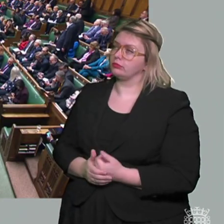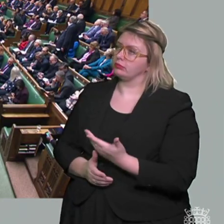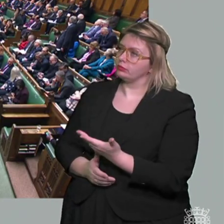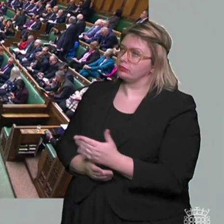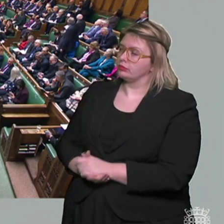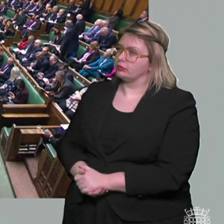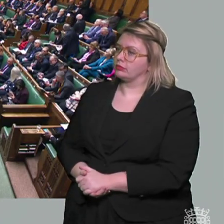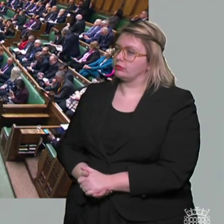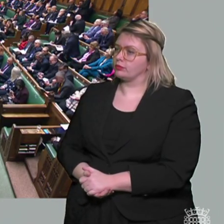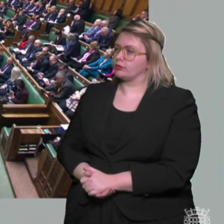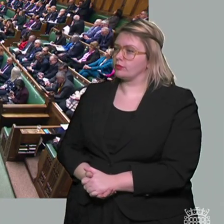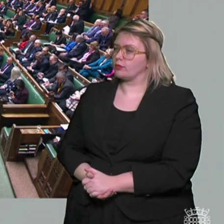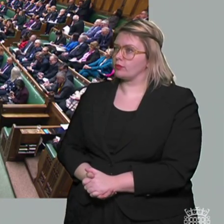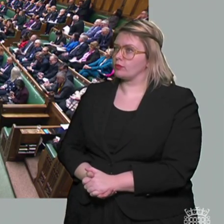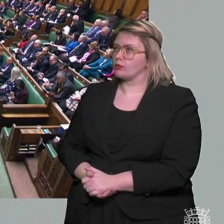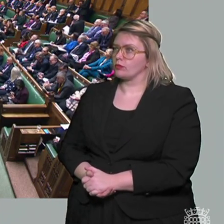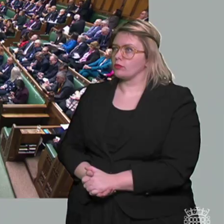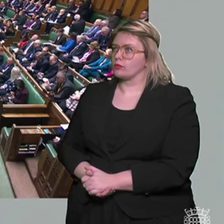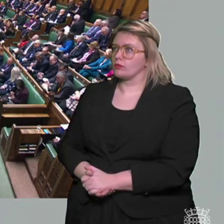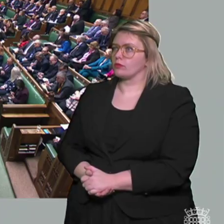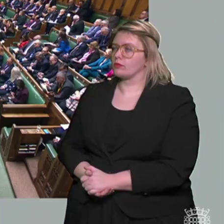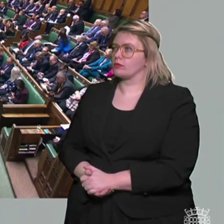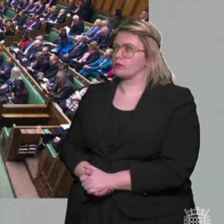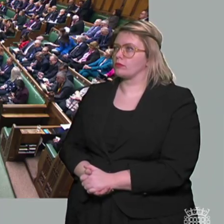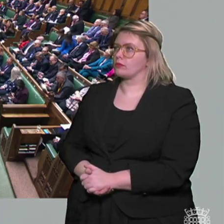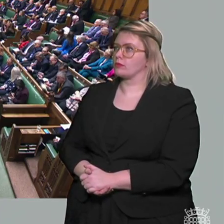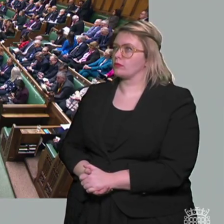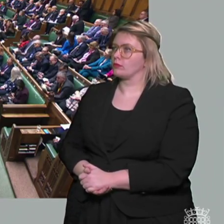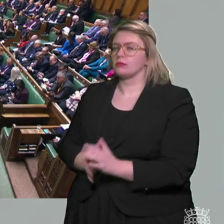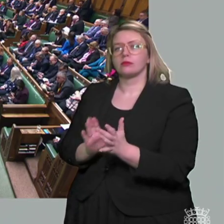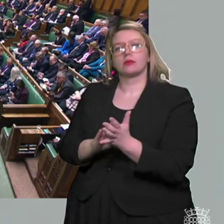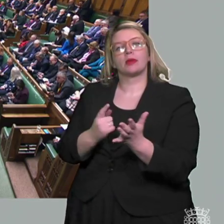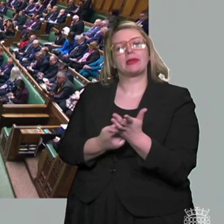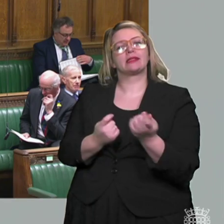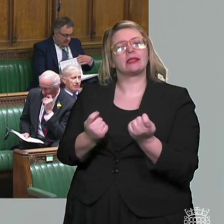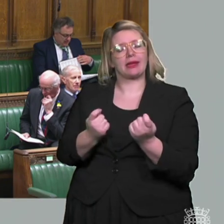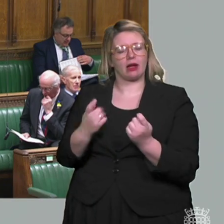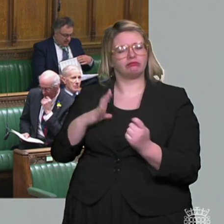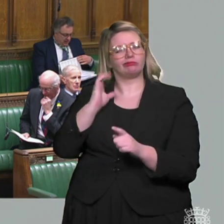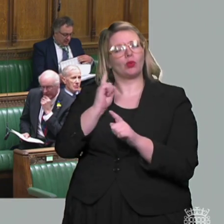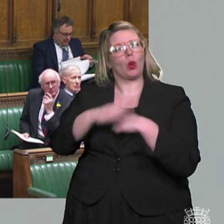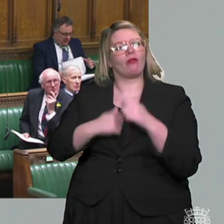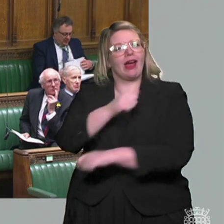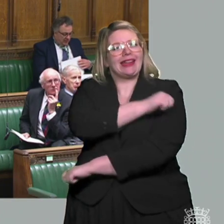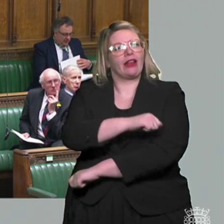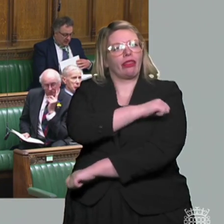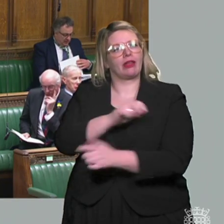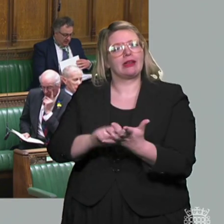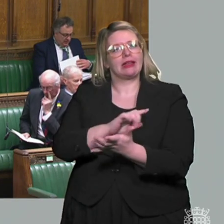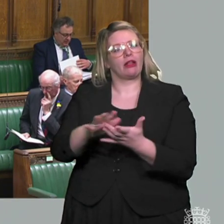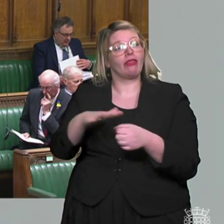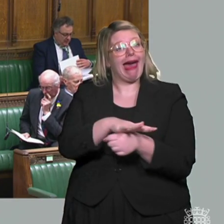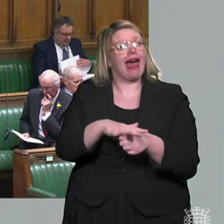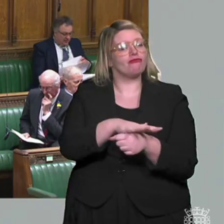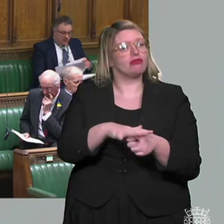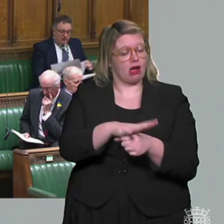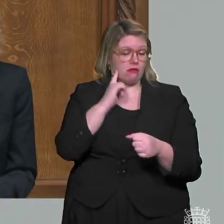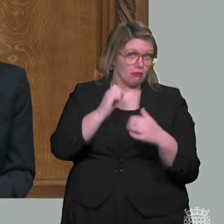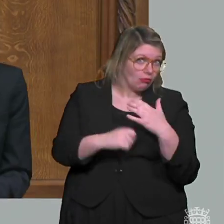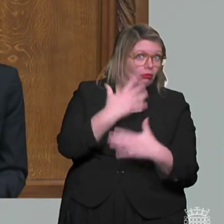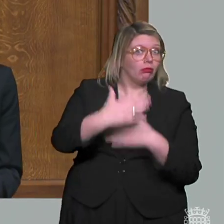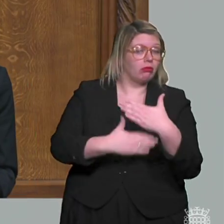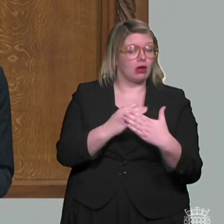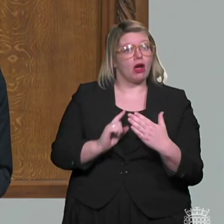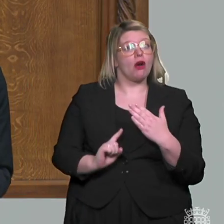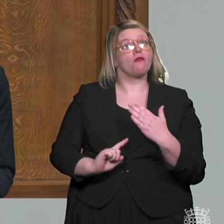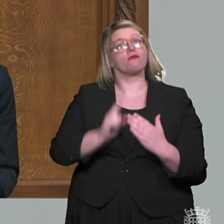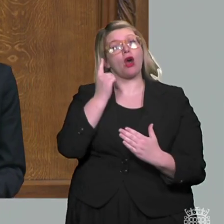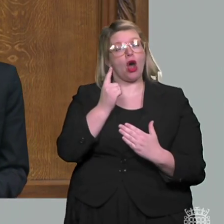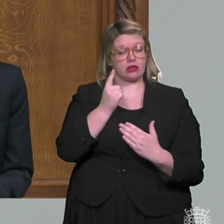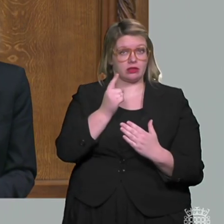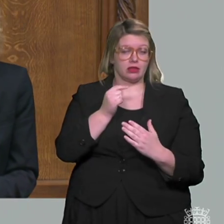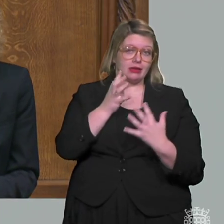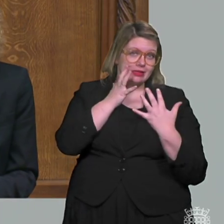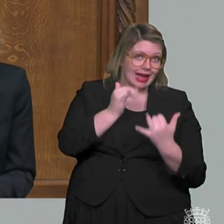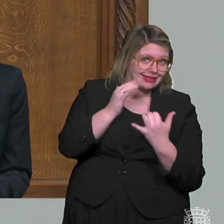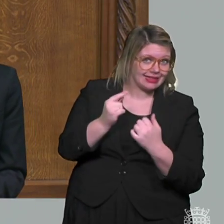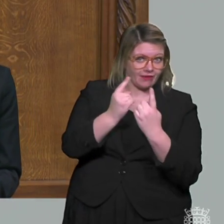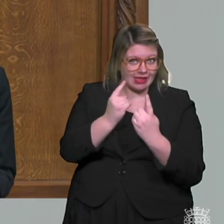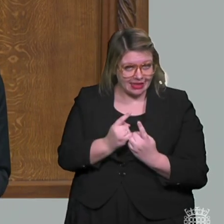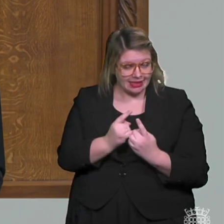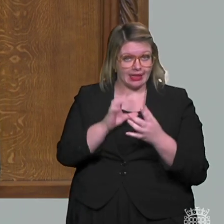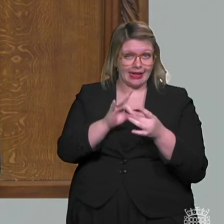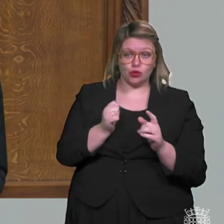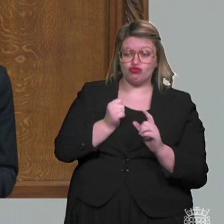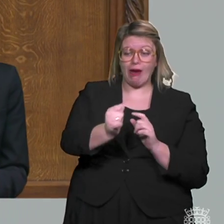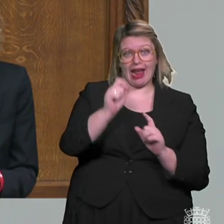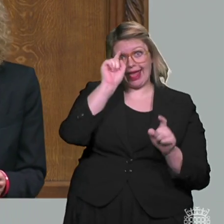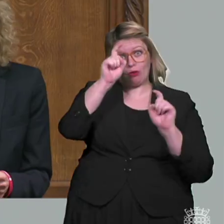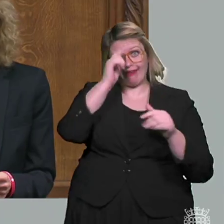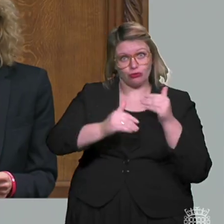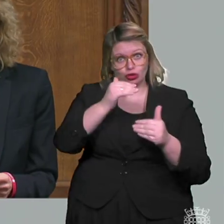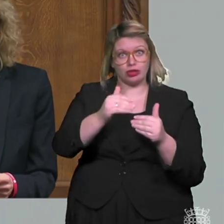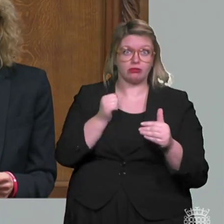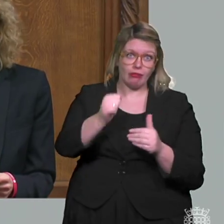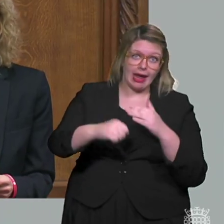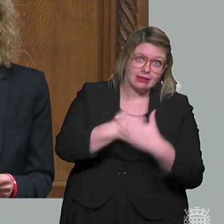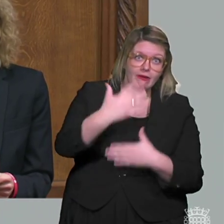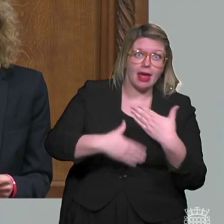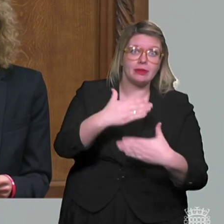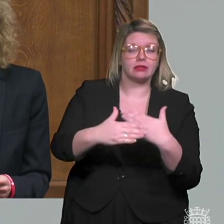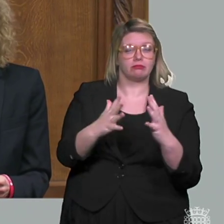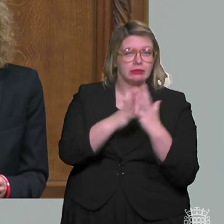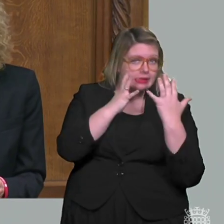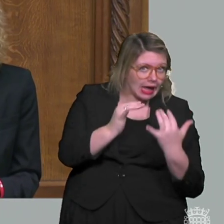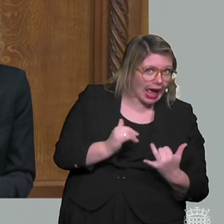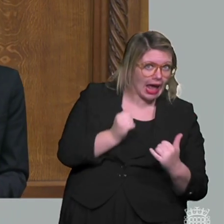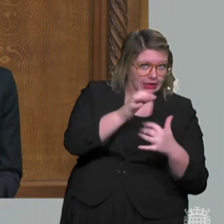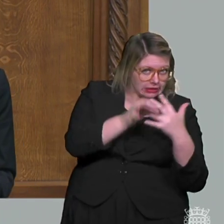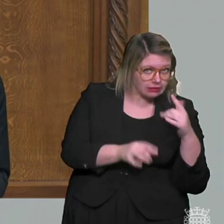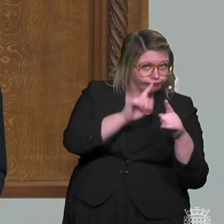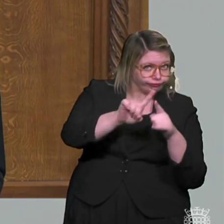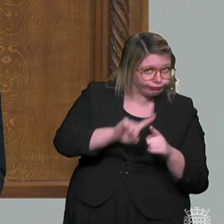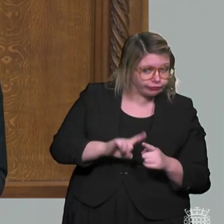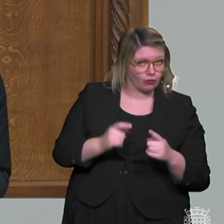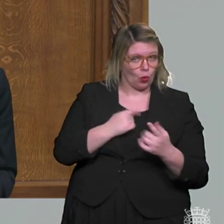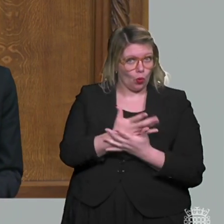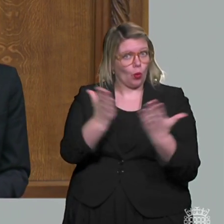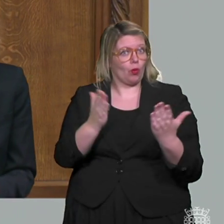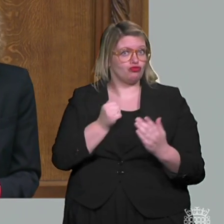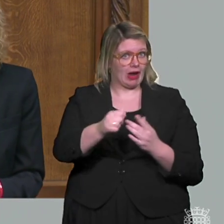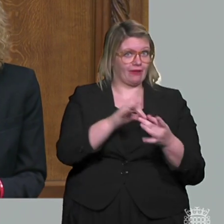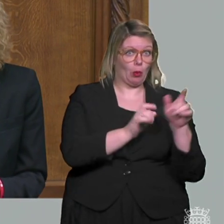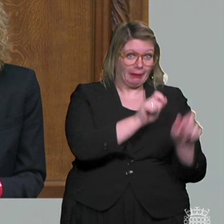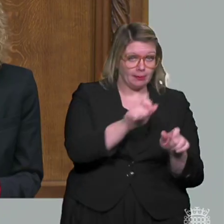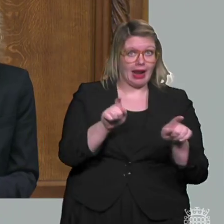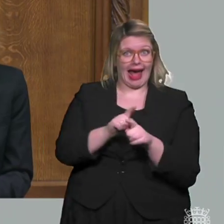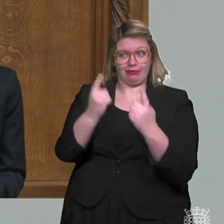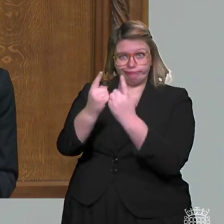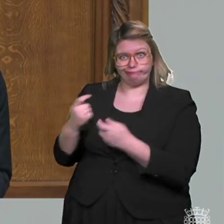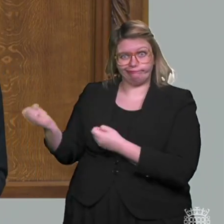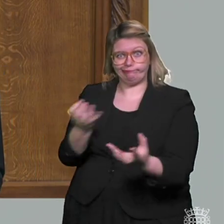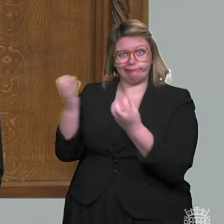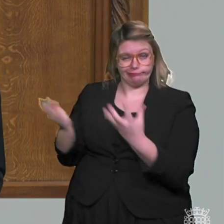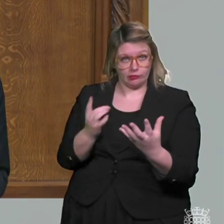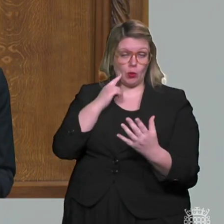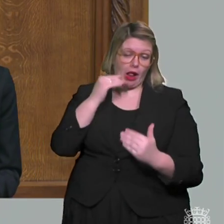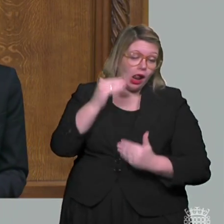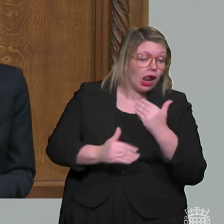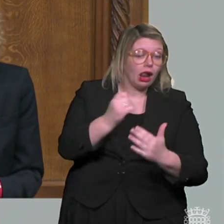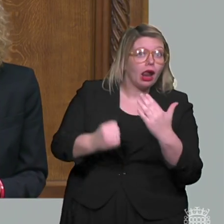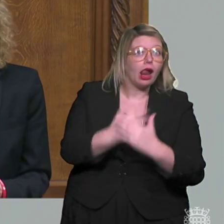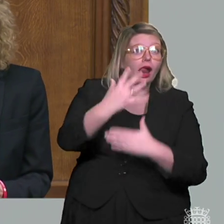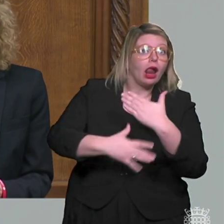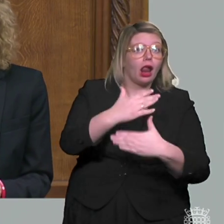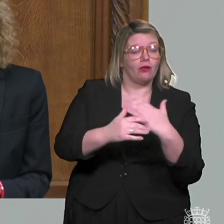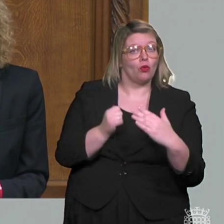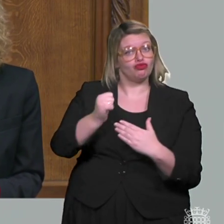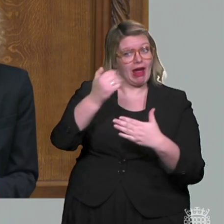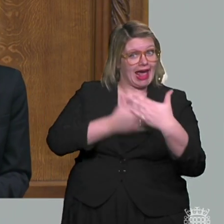The Secretary of State is aware of the global centre of rail excellence being developed in my Neath constituency, which will become the UK’s first net zero rail testing facility, a shared campus for rail innovation, research and development, testing and verification for mainline passenger and freight railways, developing next-generation solutions for the rail sector.